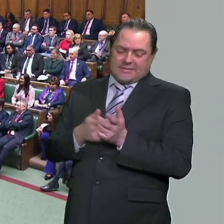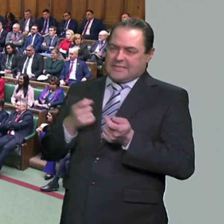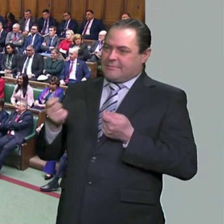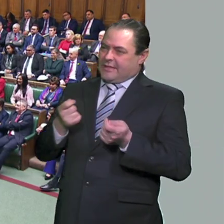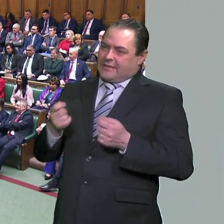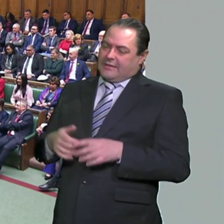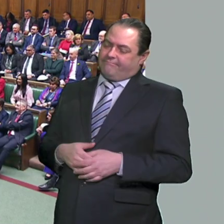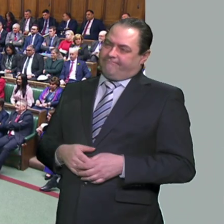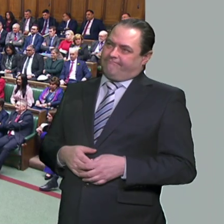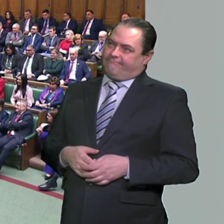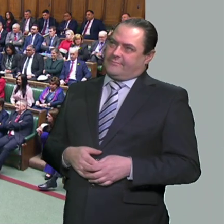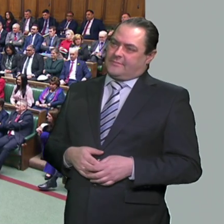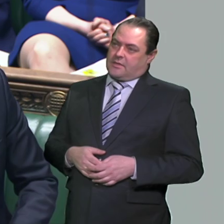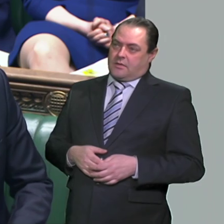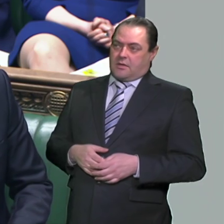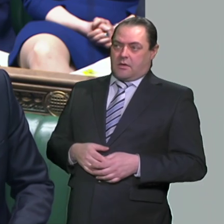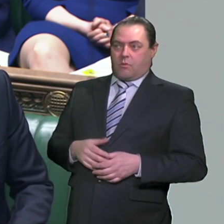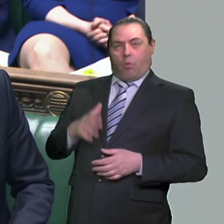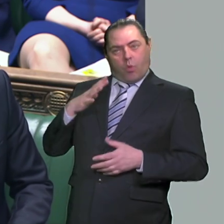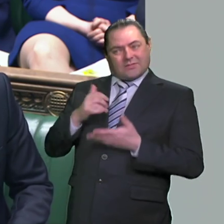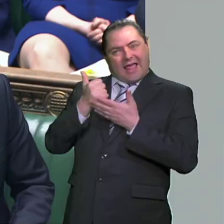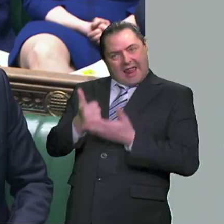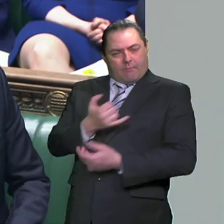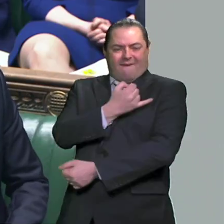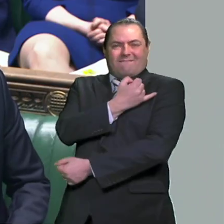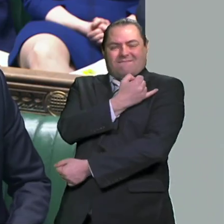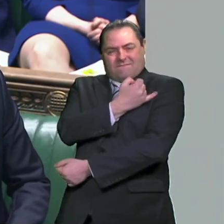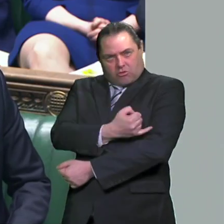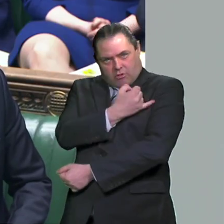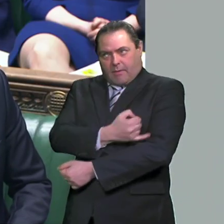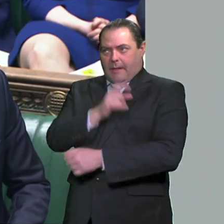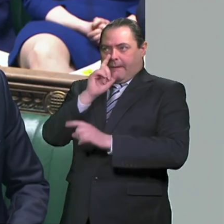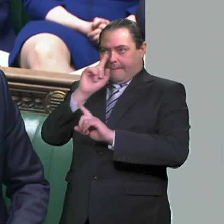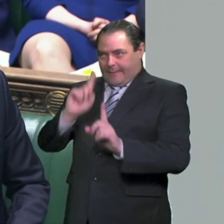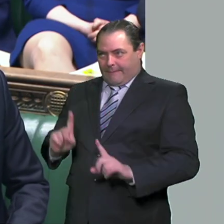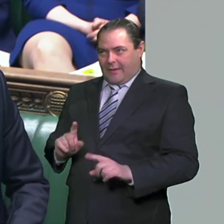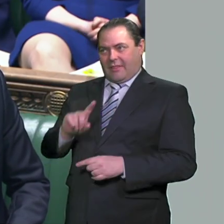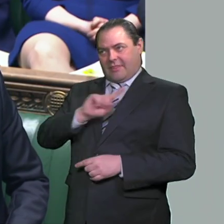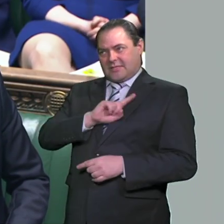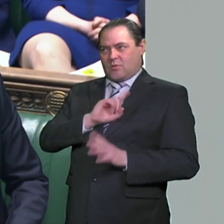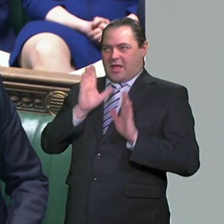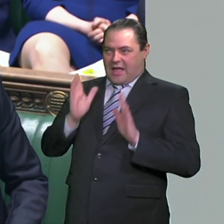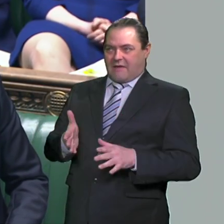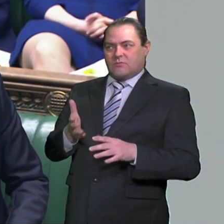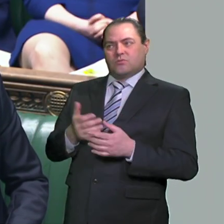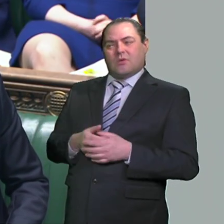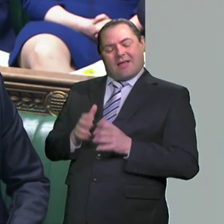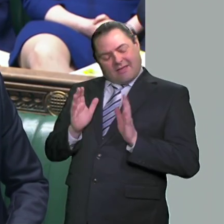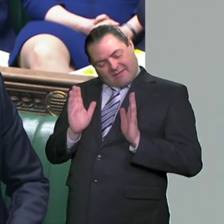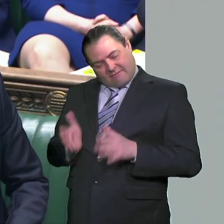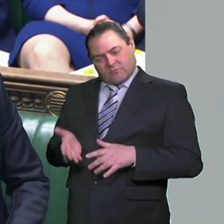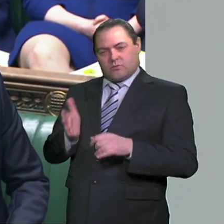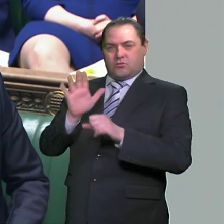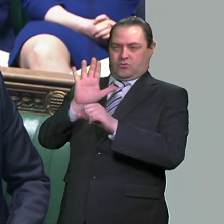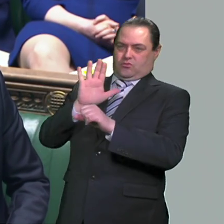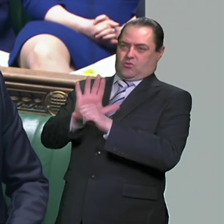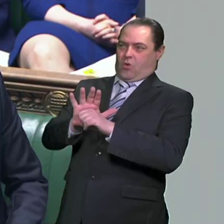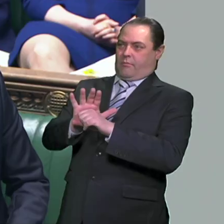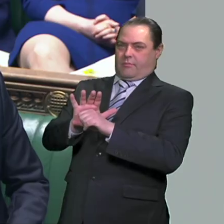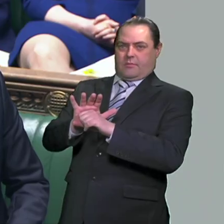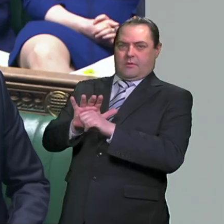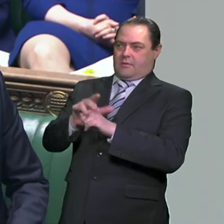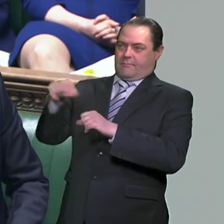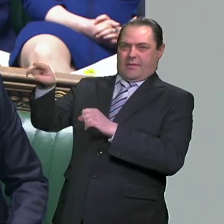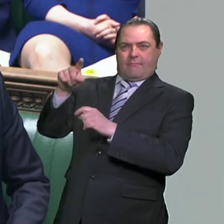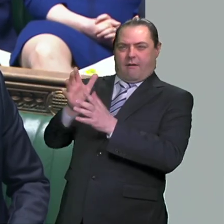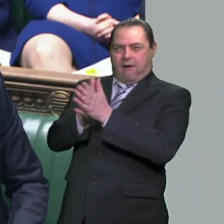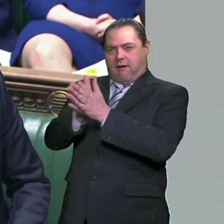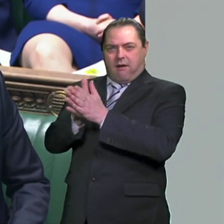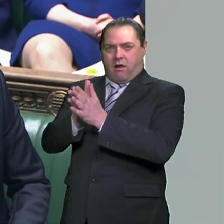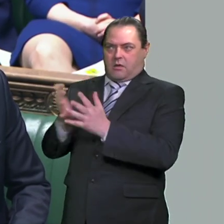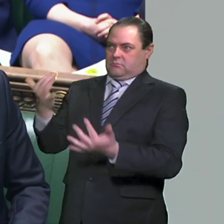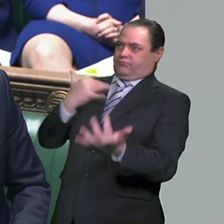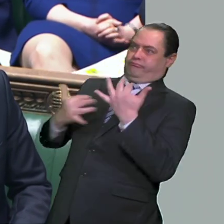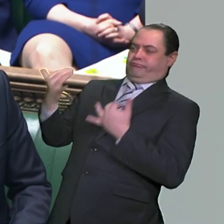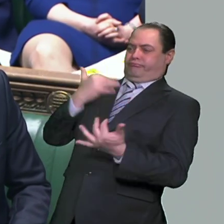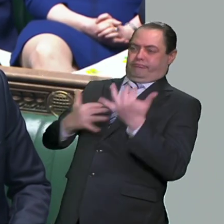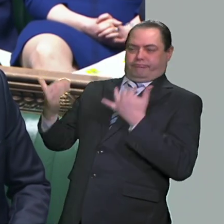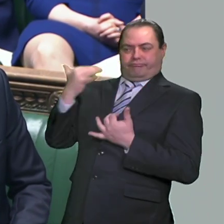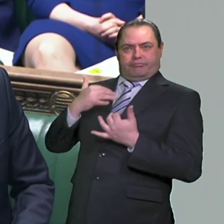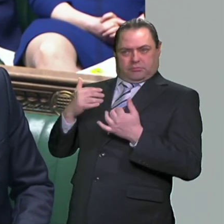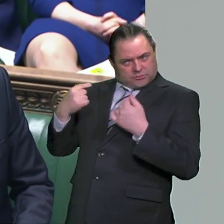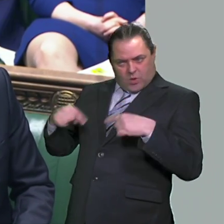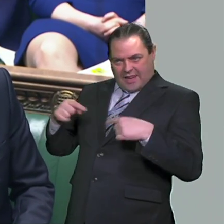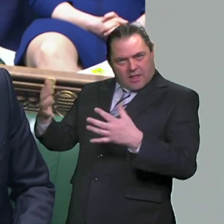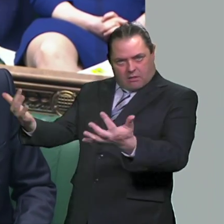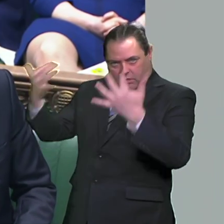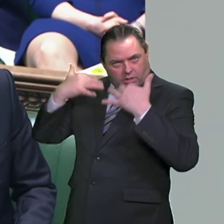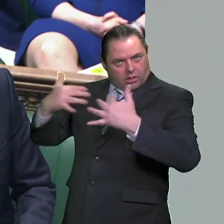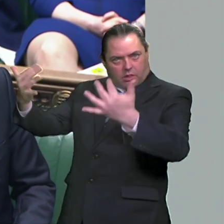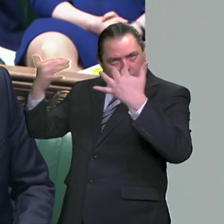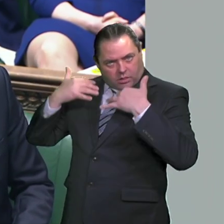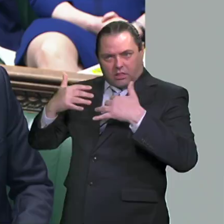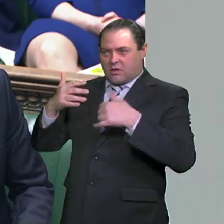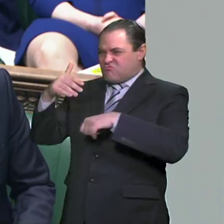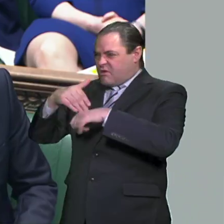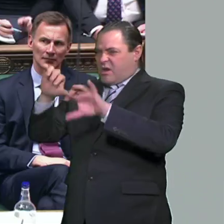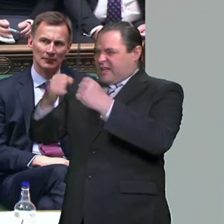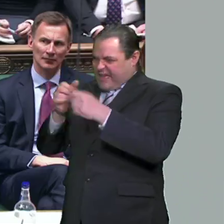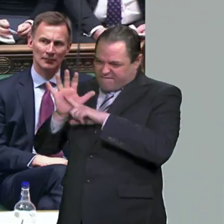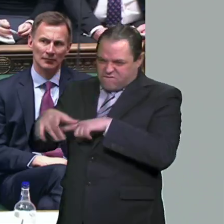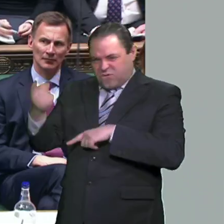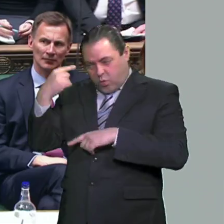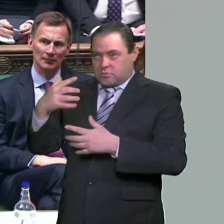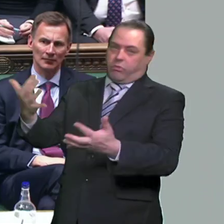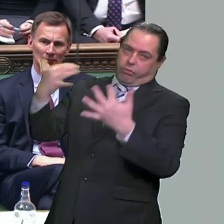It is precisely because we want to help the world’s most vulnerable people that we must stop our system being exploited and overwhelmed by illegal migrants who are being trafficked here by criminal gangs.